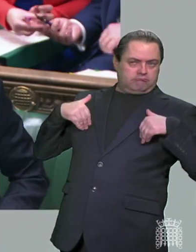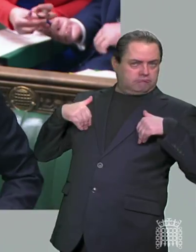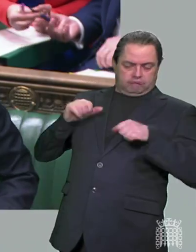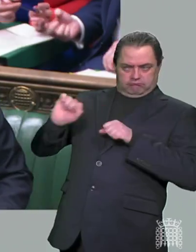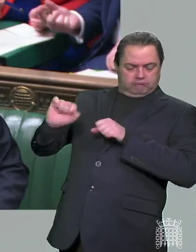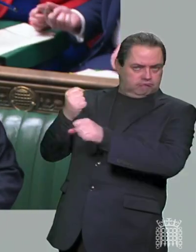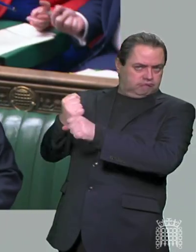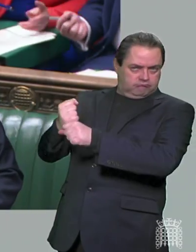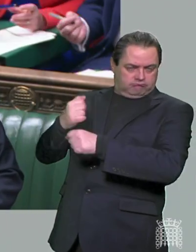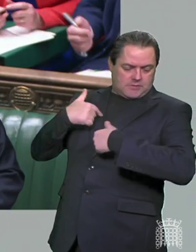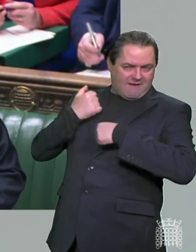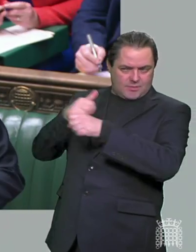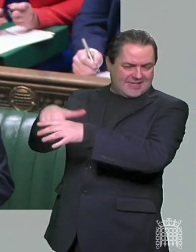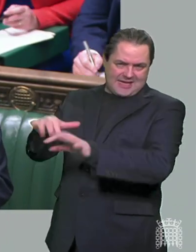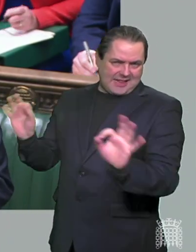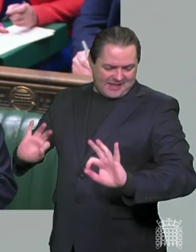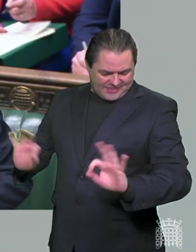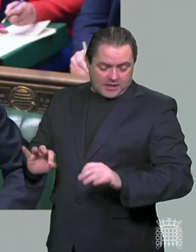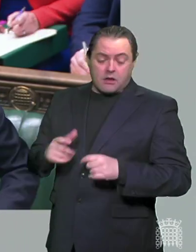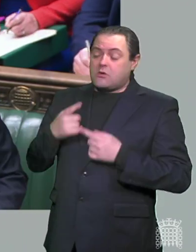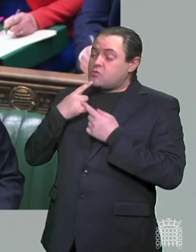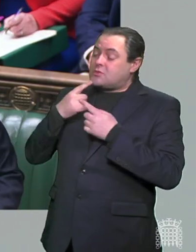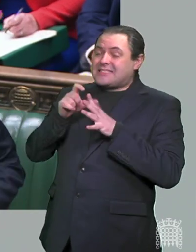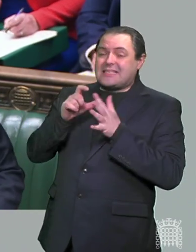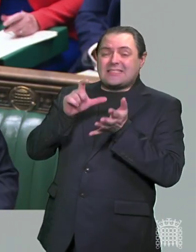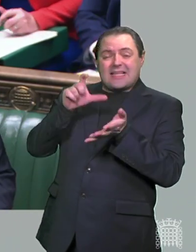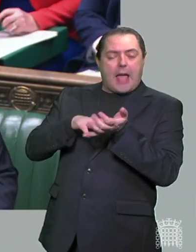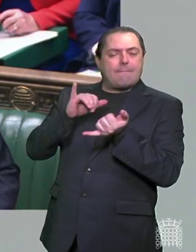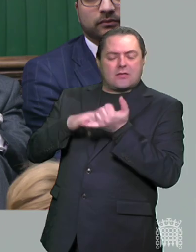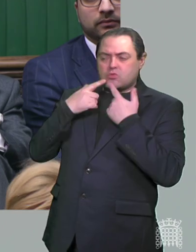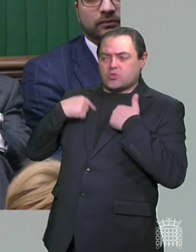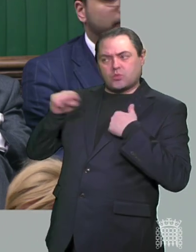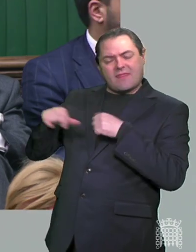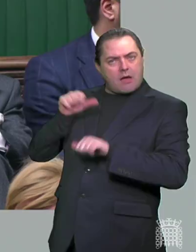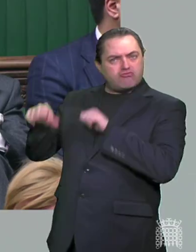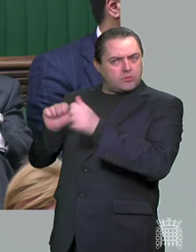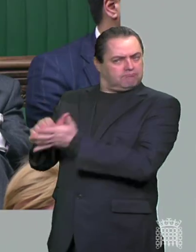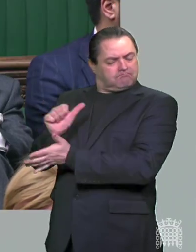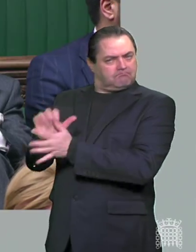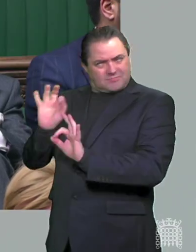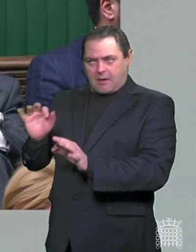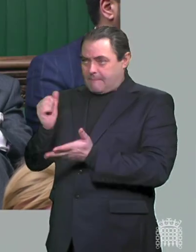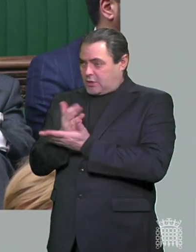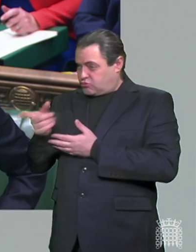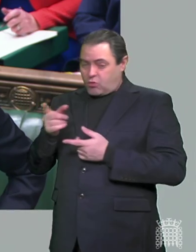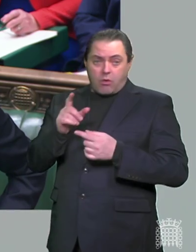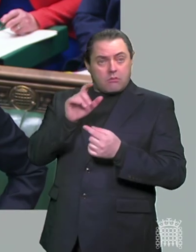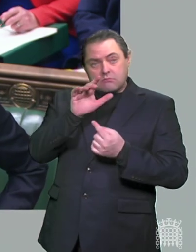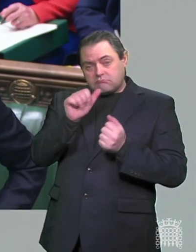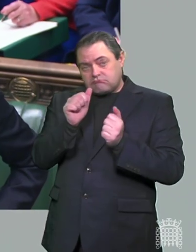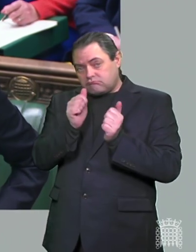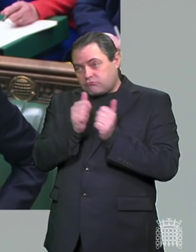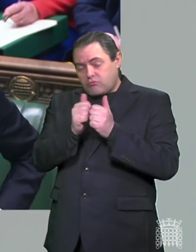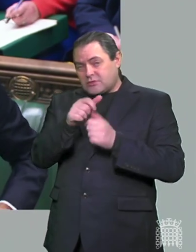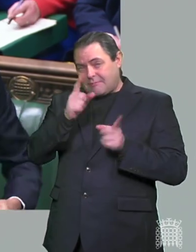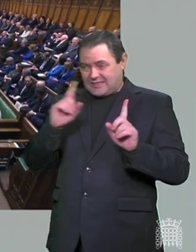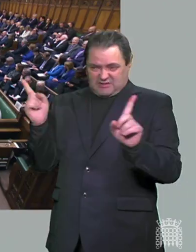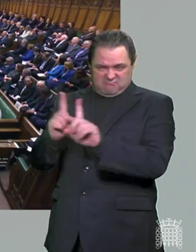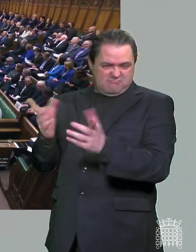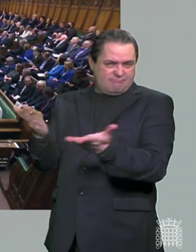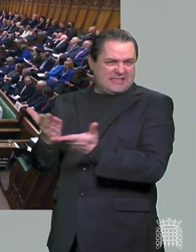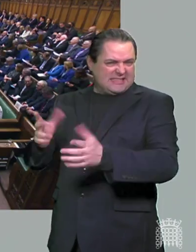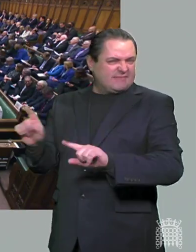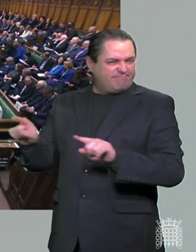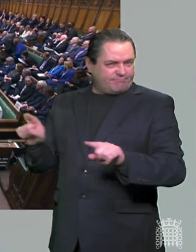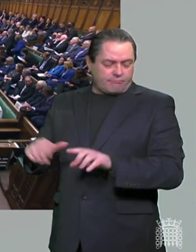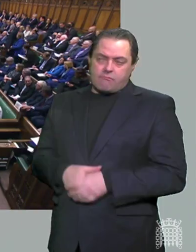Department for Digital, Culture, Media and Sport Ministers have been assured that that process was robust, but I will ensure that he gets a meeting with the relevant Minister to discuss this important matter further.